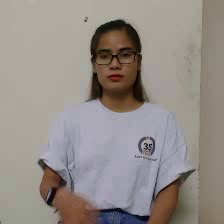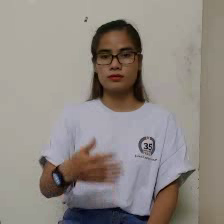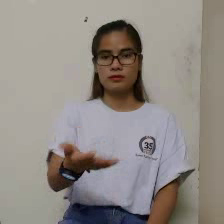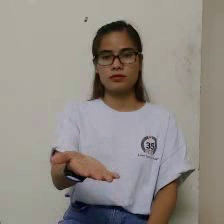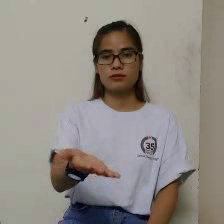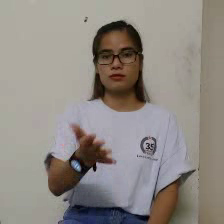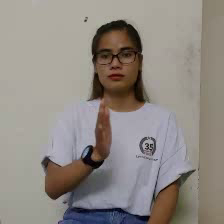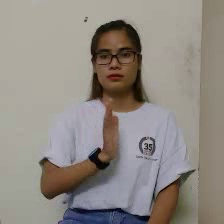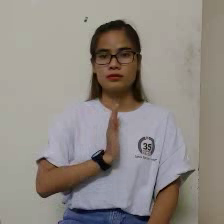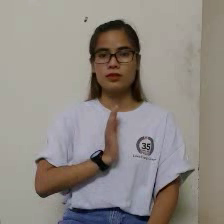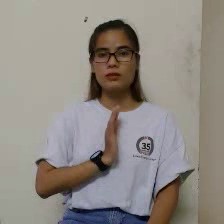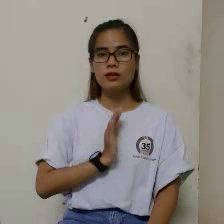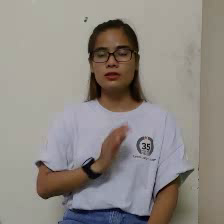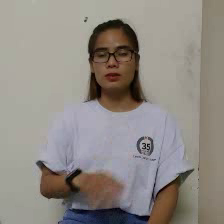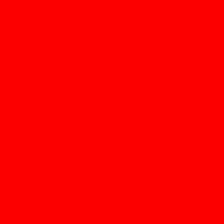Xin phép